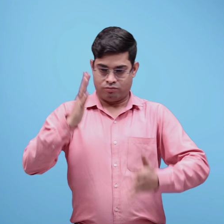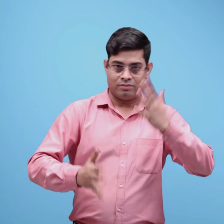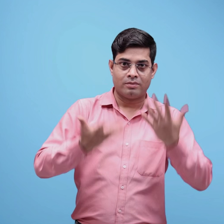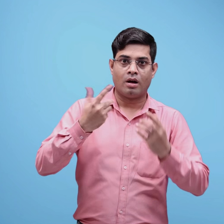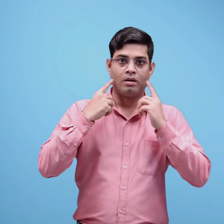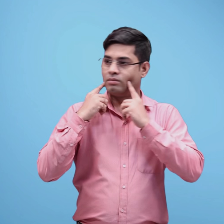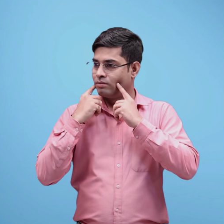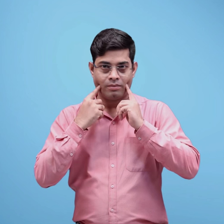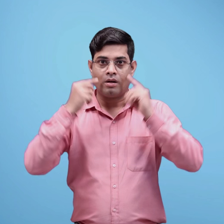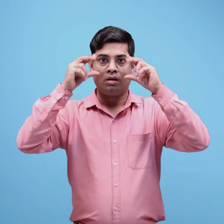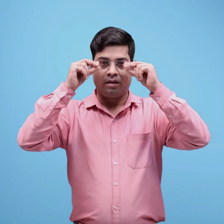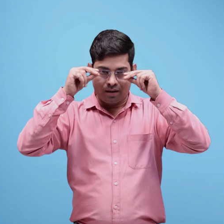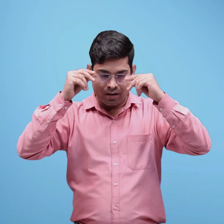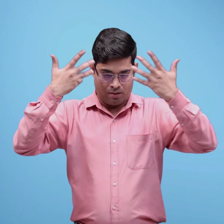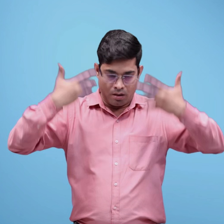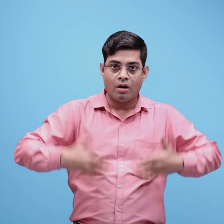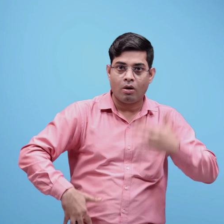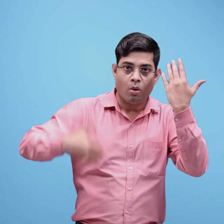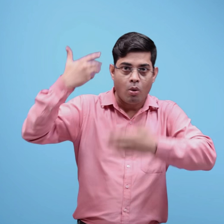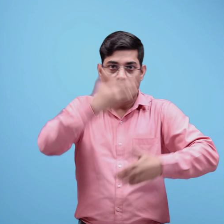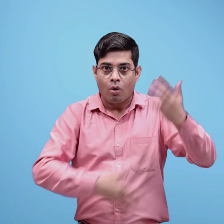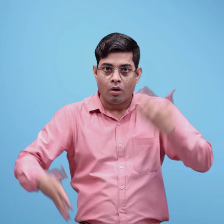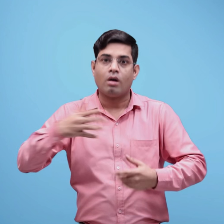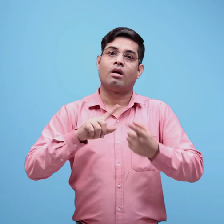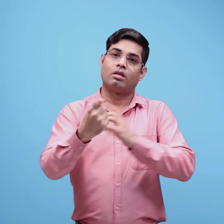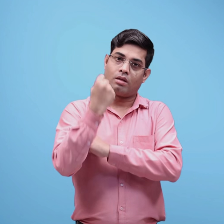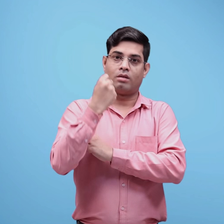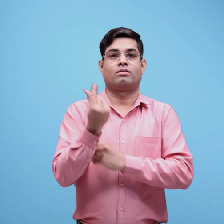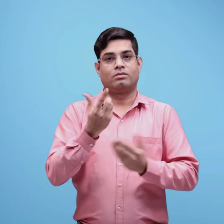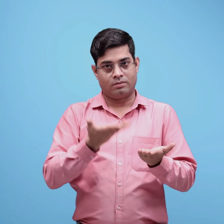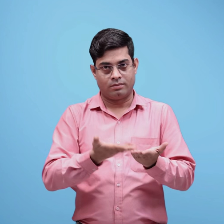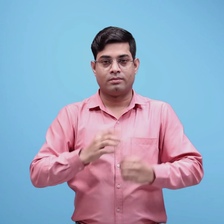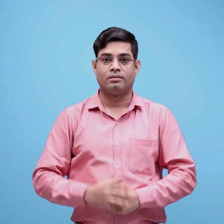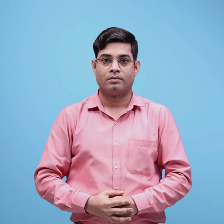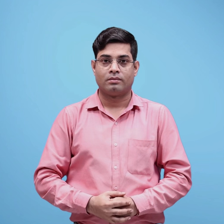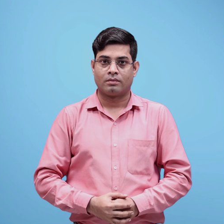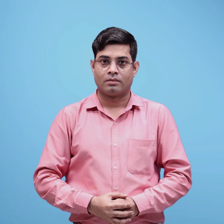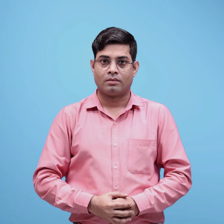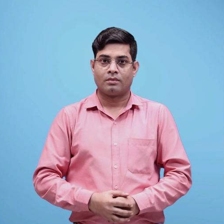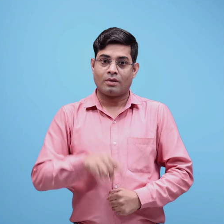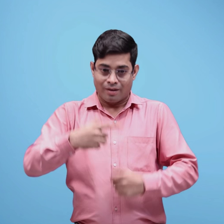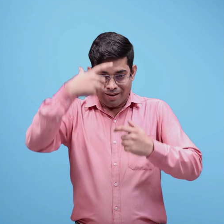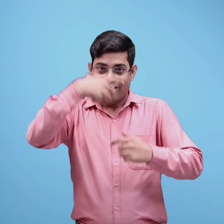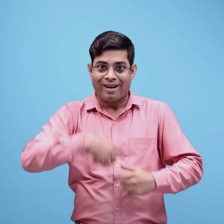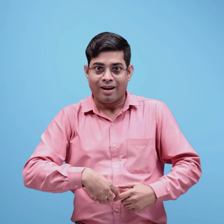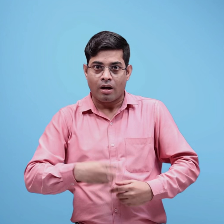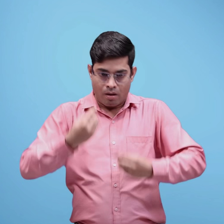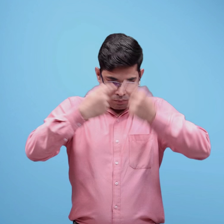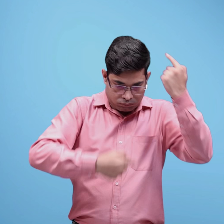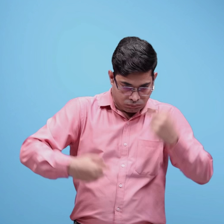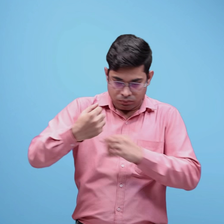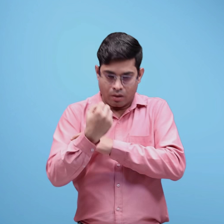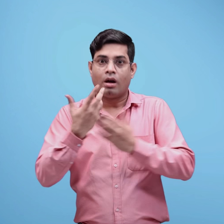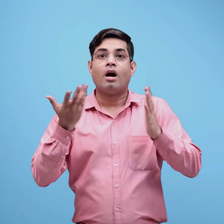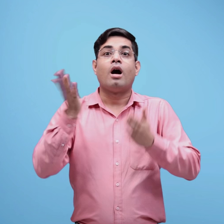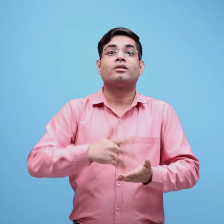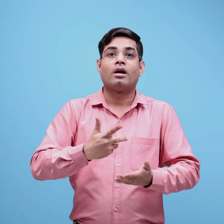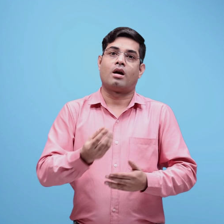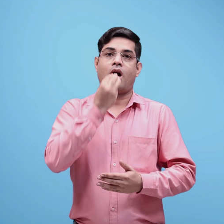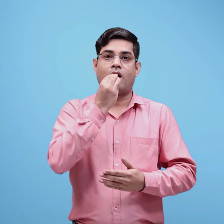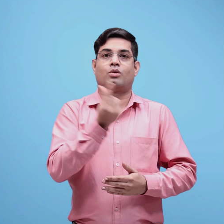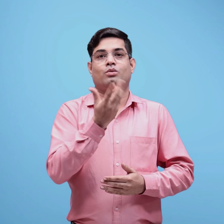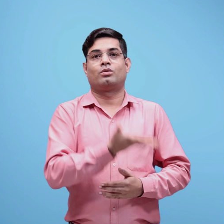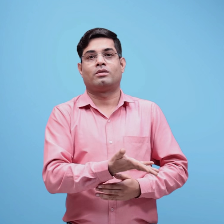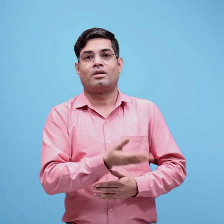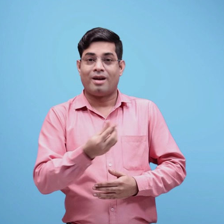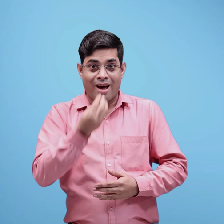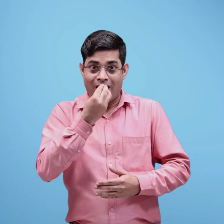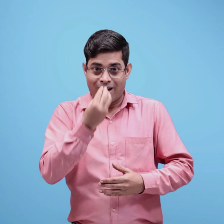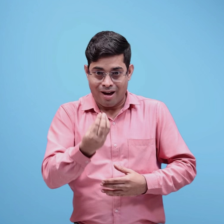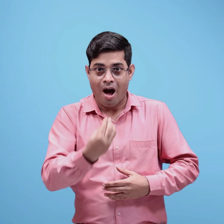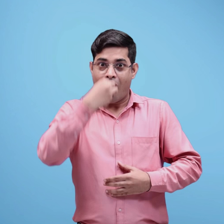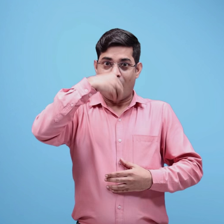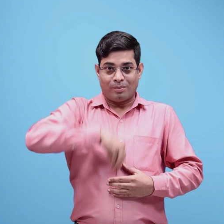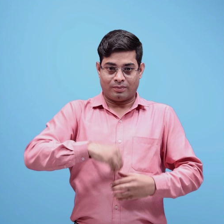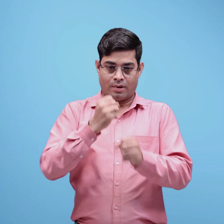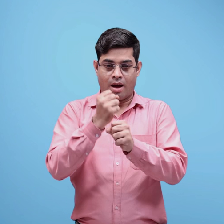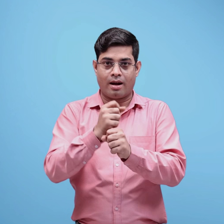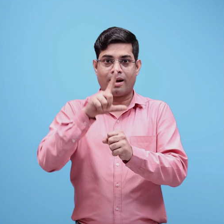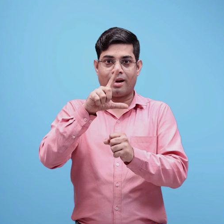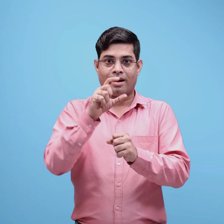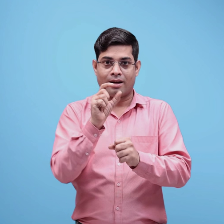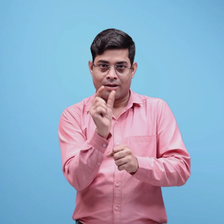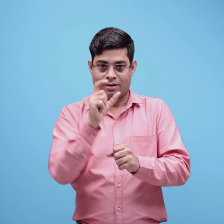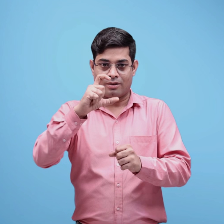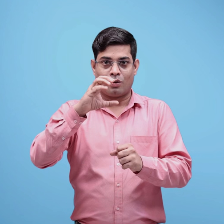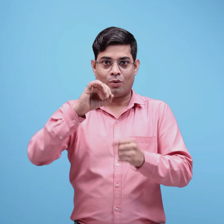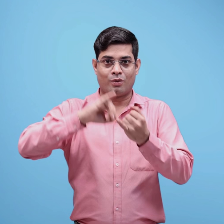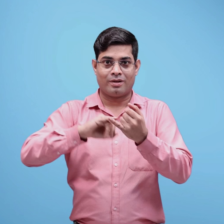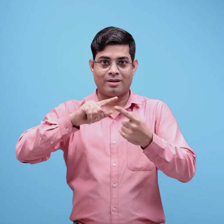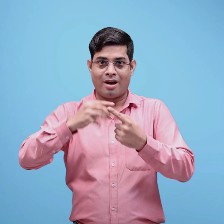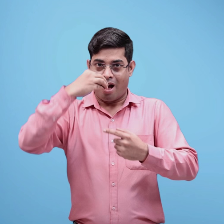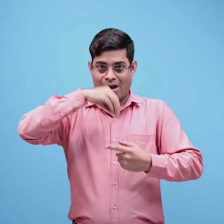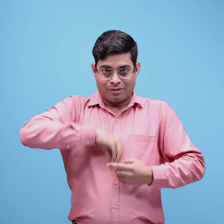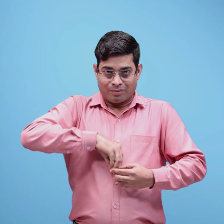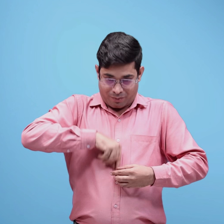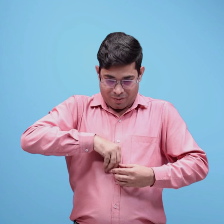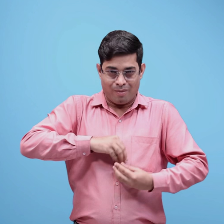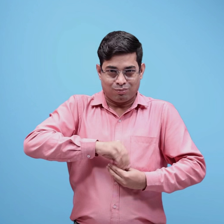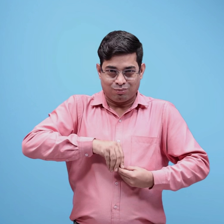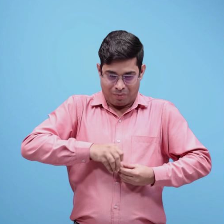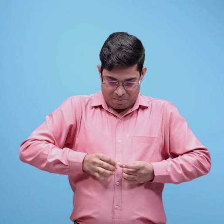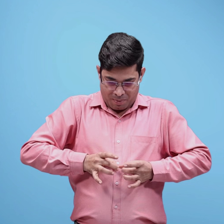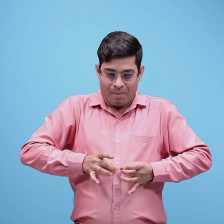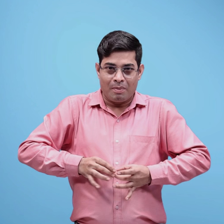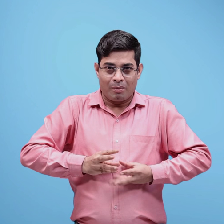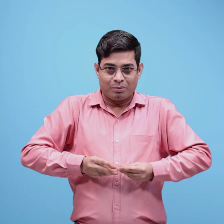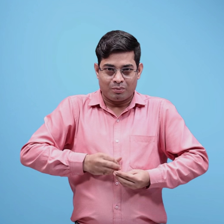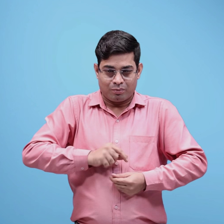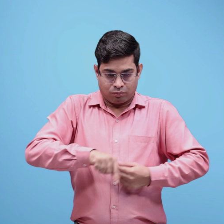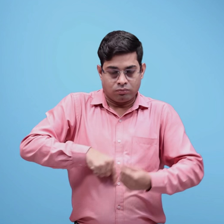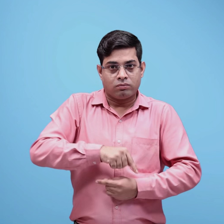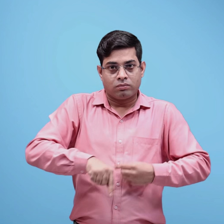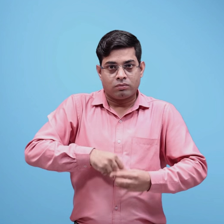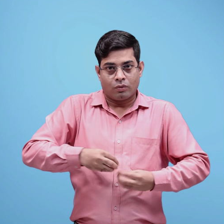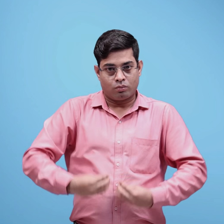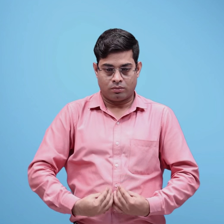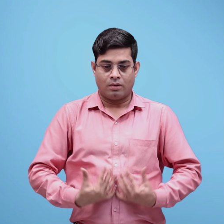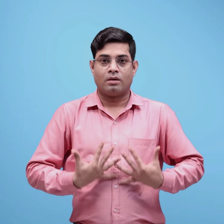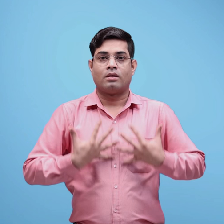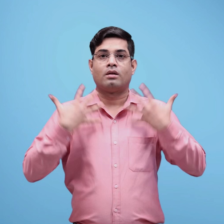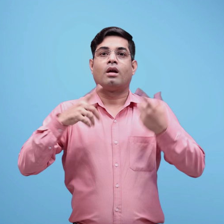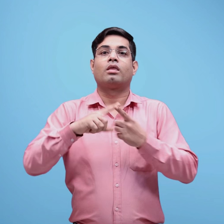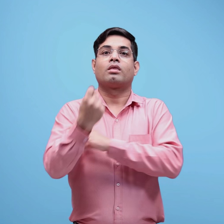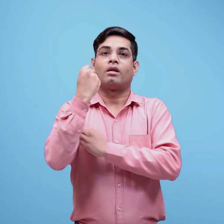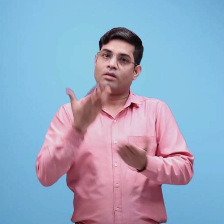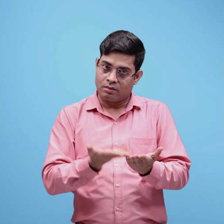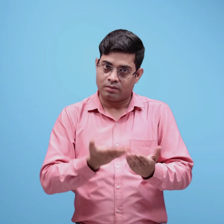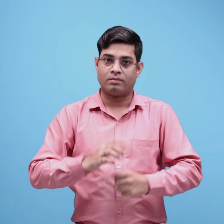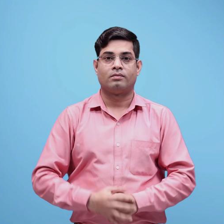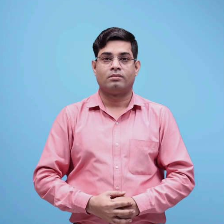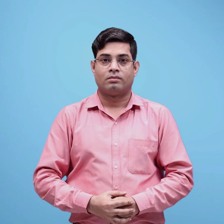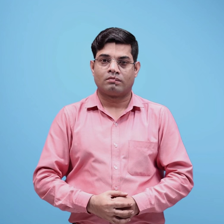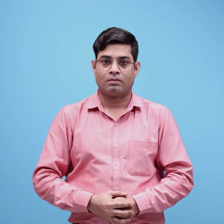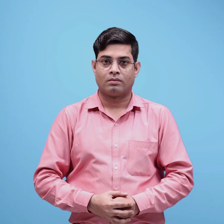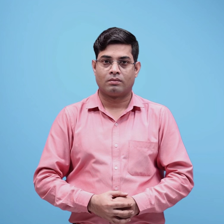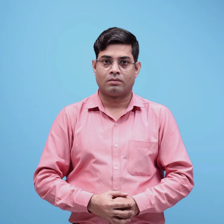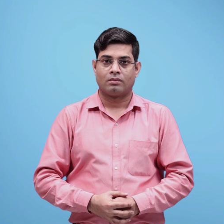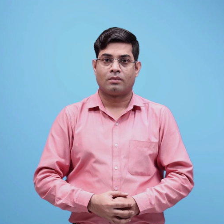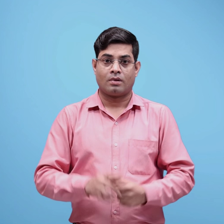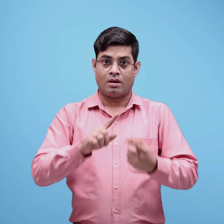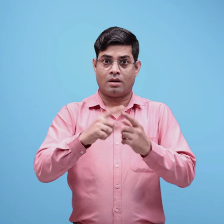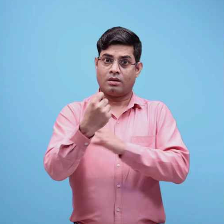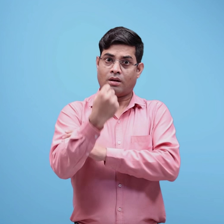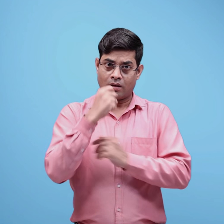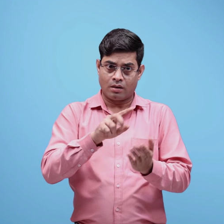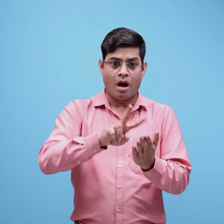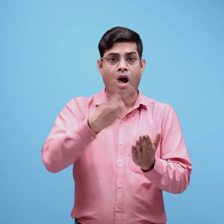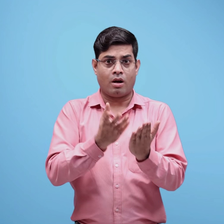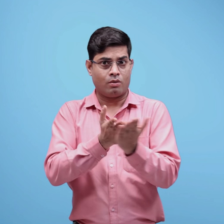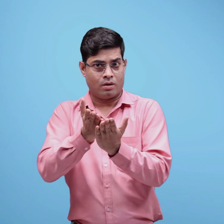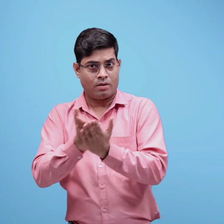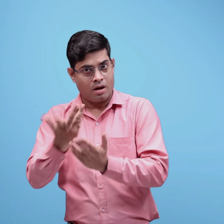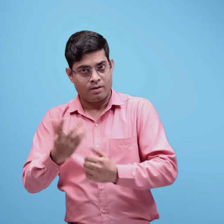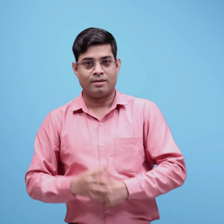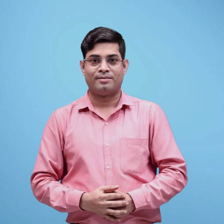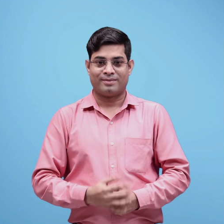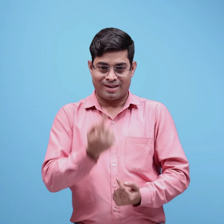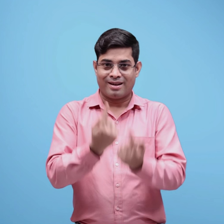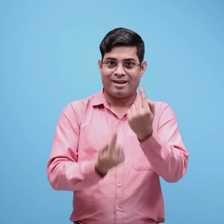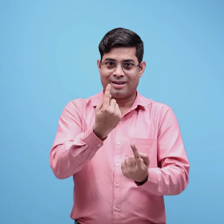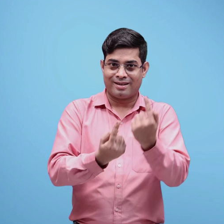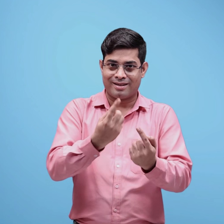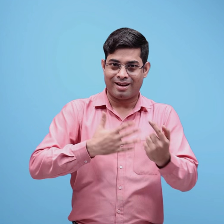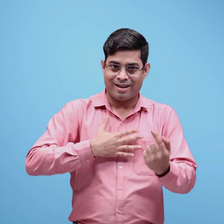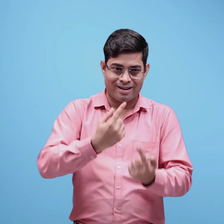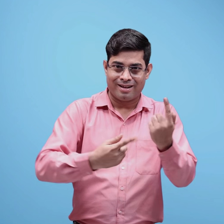We get this energy from food. When we eat food, the glucose breaks down in the process of digestion and gives us energy. Then, there are other types of energy such as solar energy,